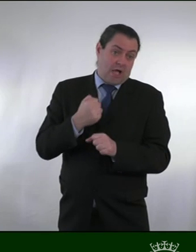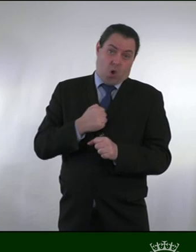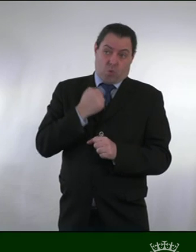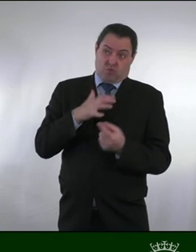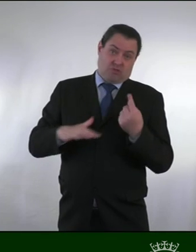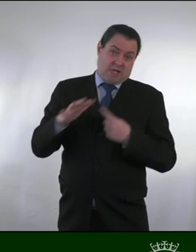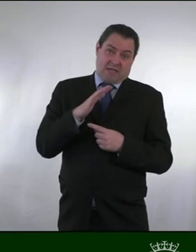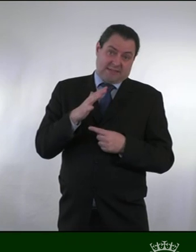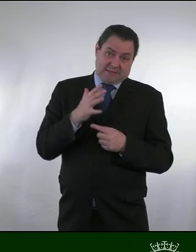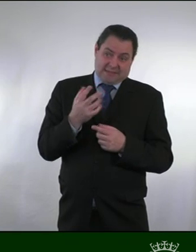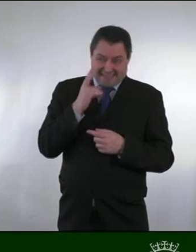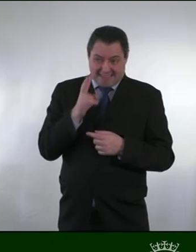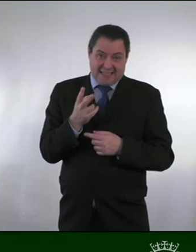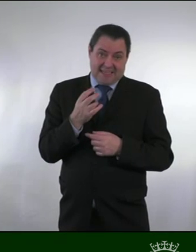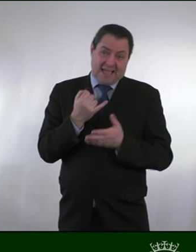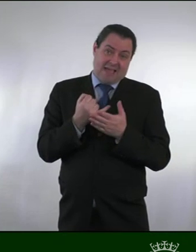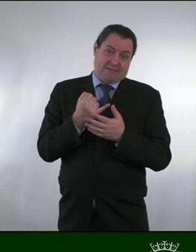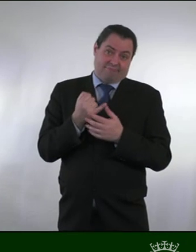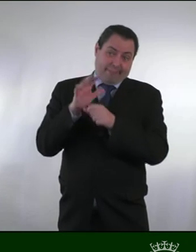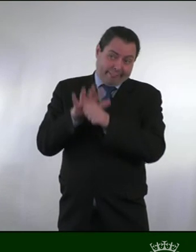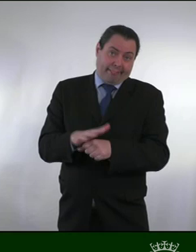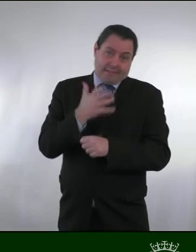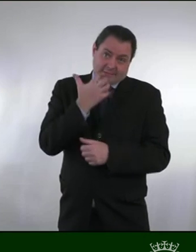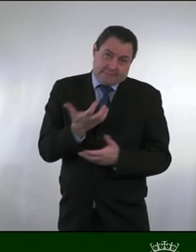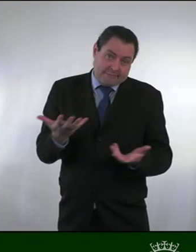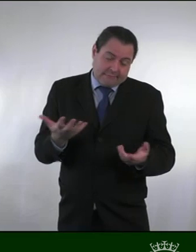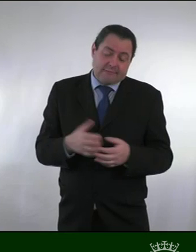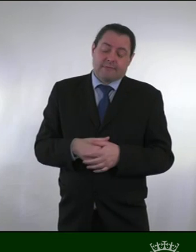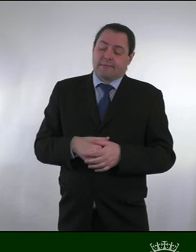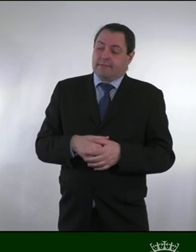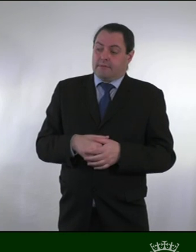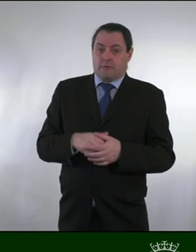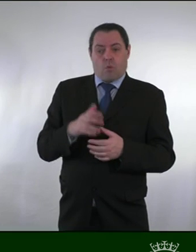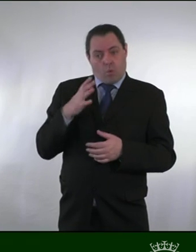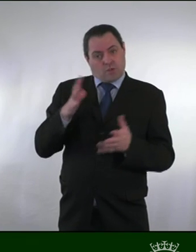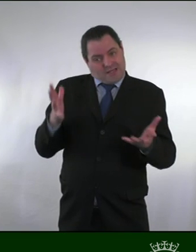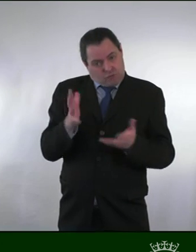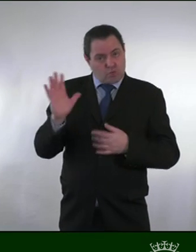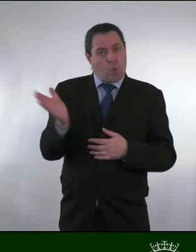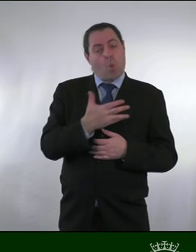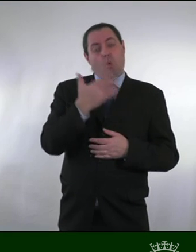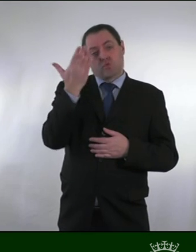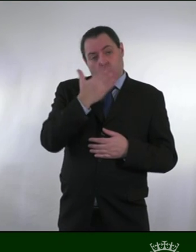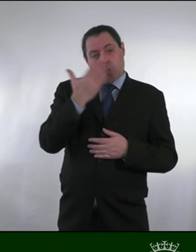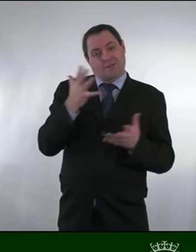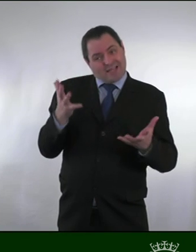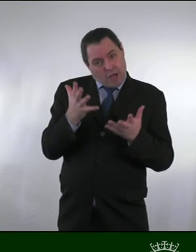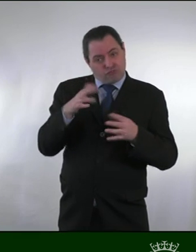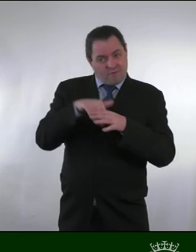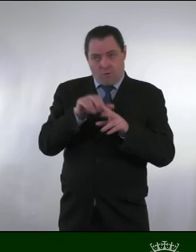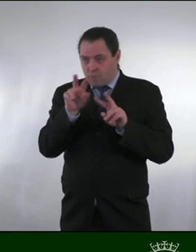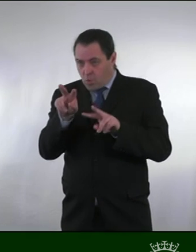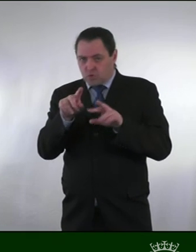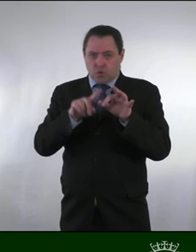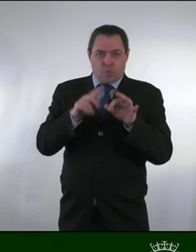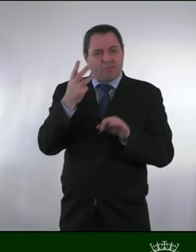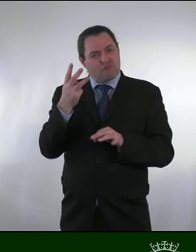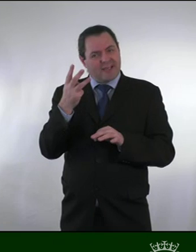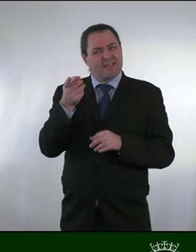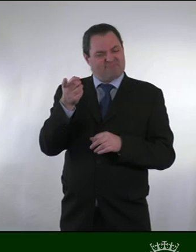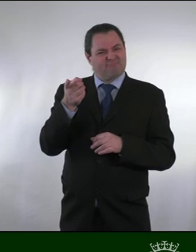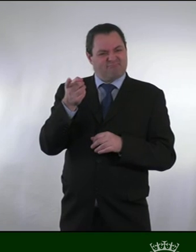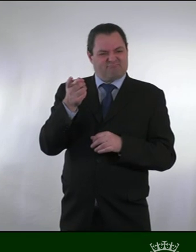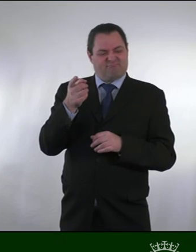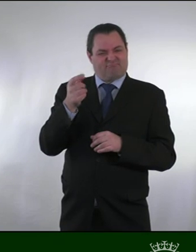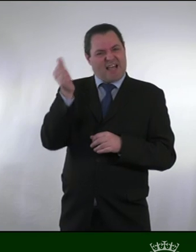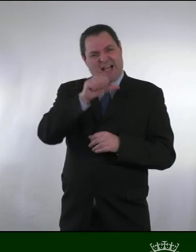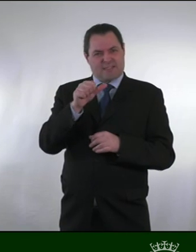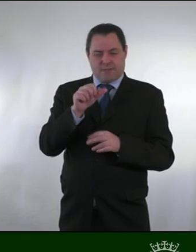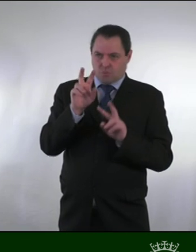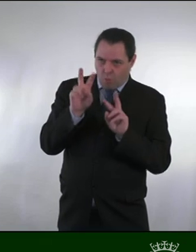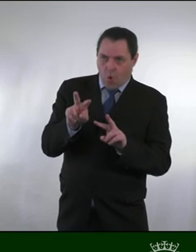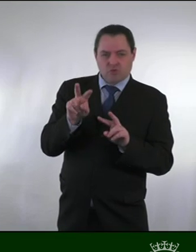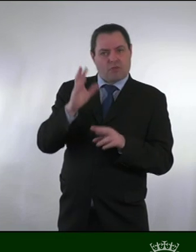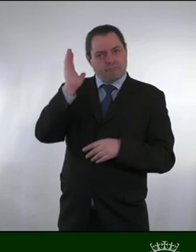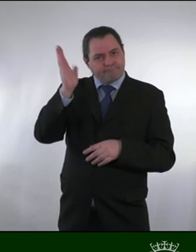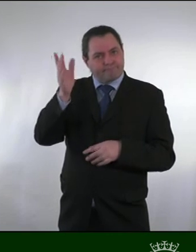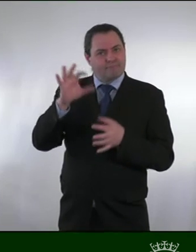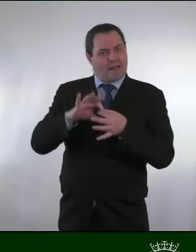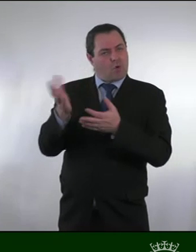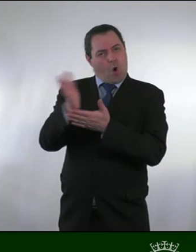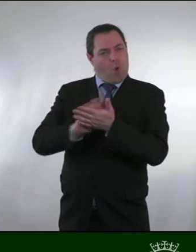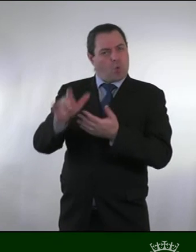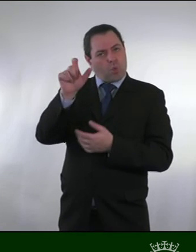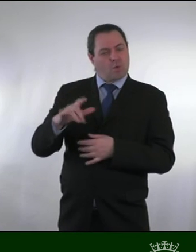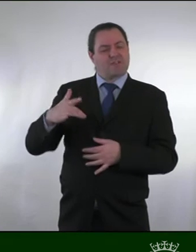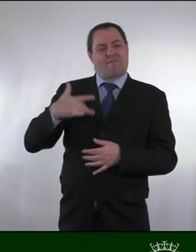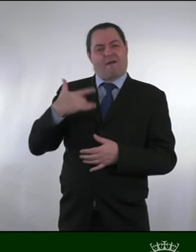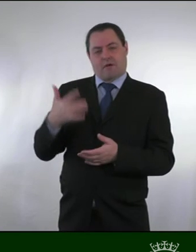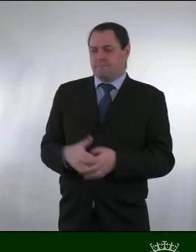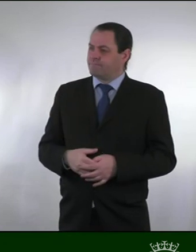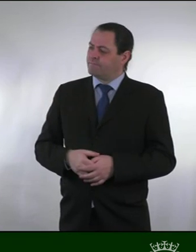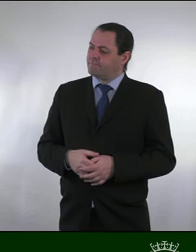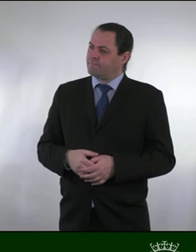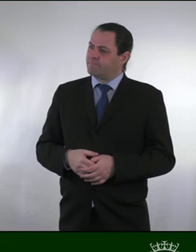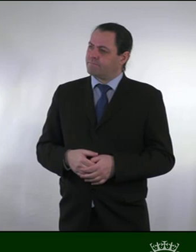I am very happy to join her in encouraging all Members to ask all schools to do what the excellent Q3 Academy in Great Barr is doing and to tune in to the event that she mentions.